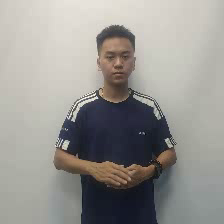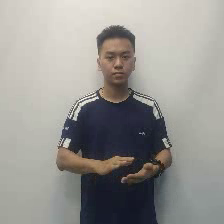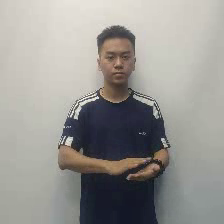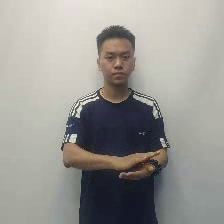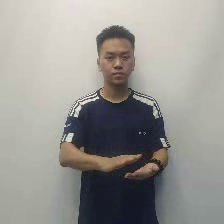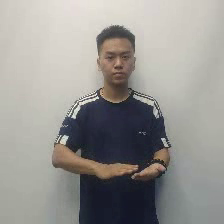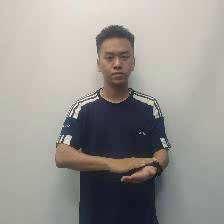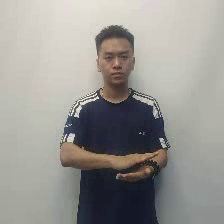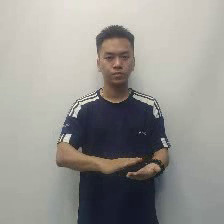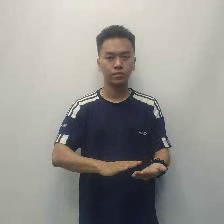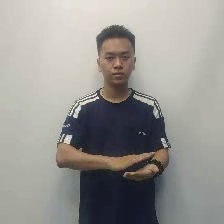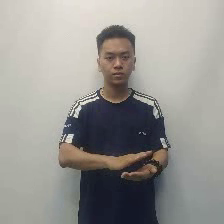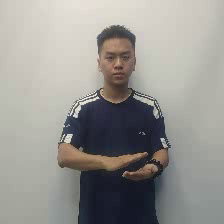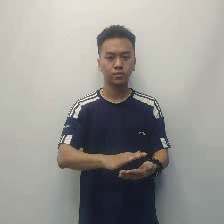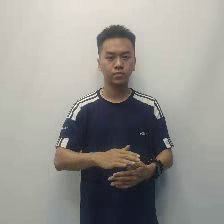Xin lỗi